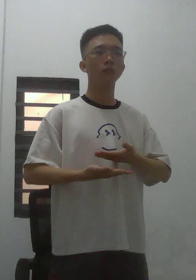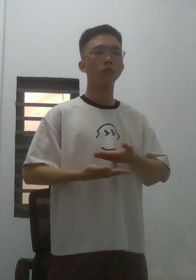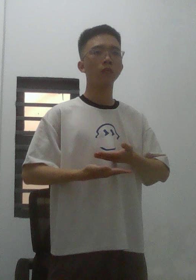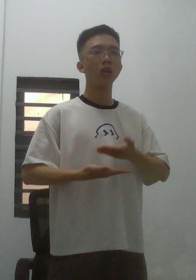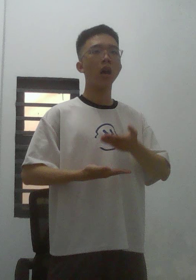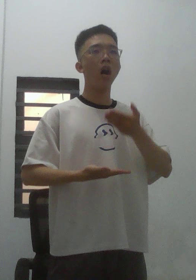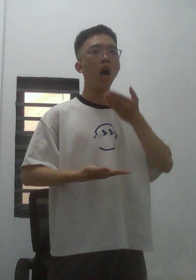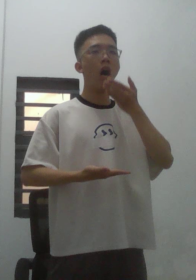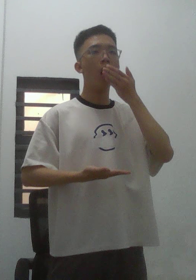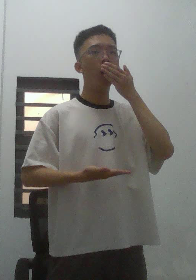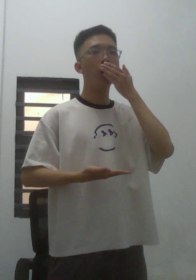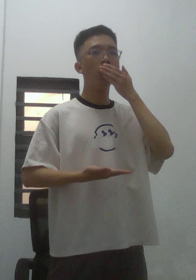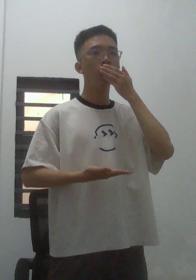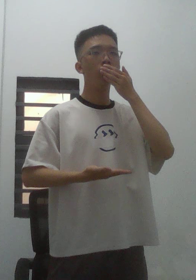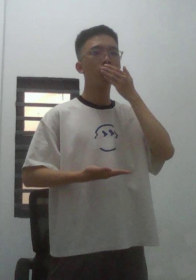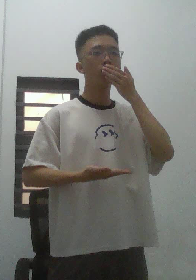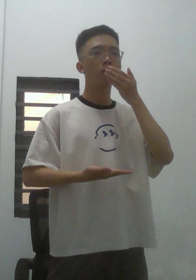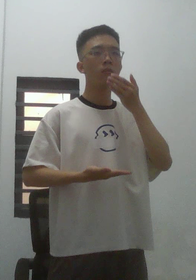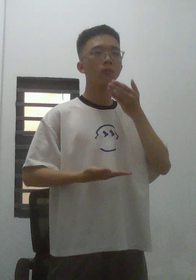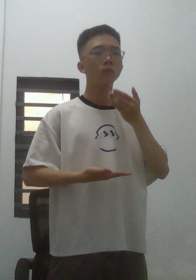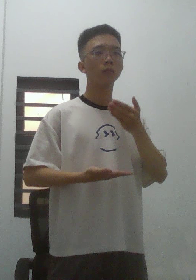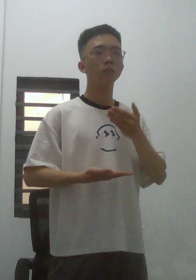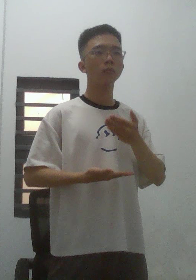sup